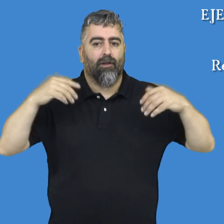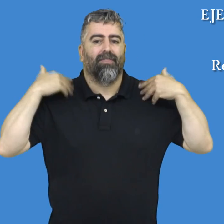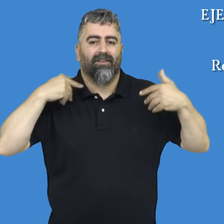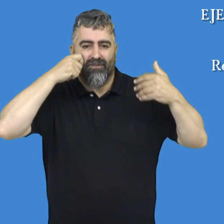sufrir